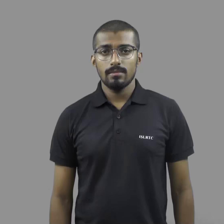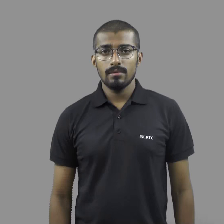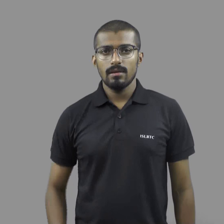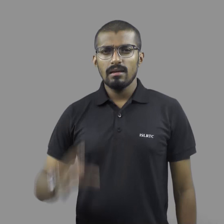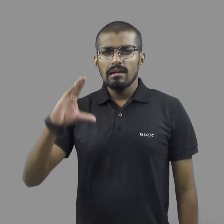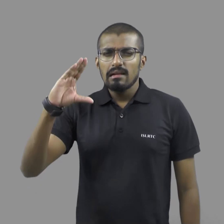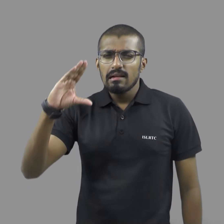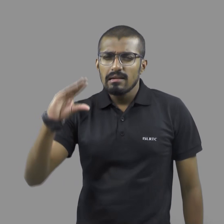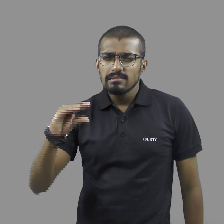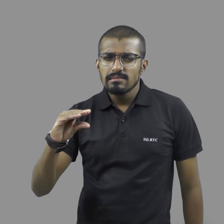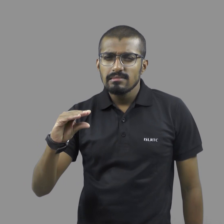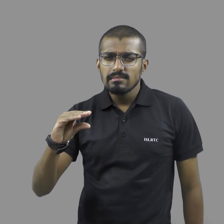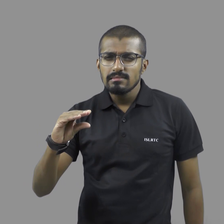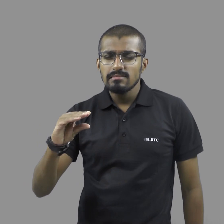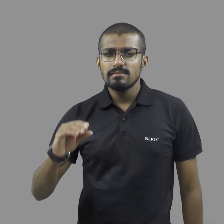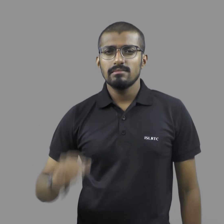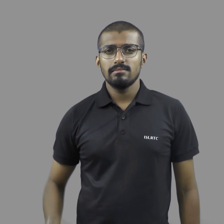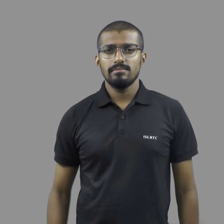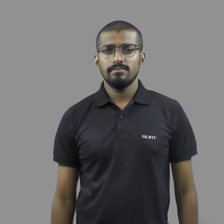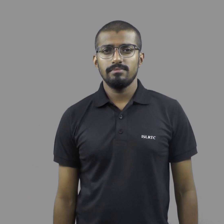Less Few